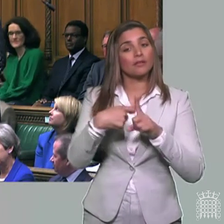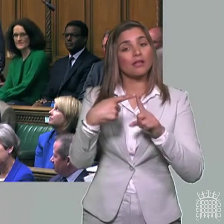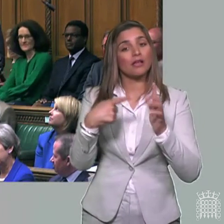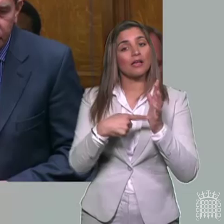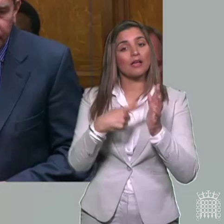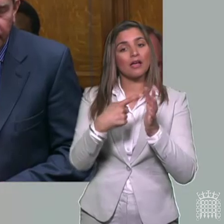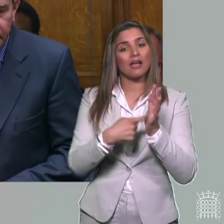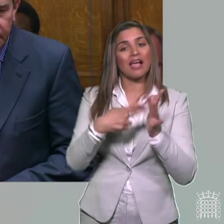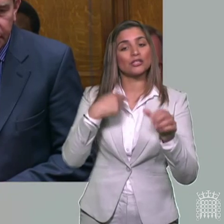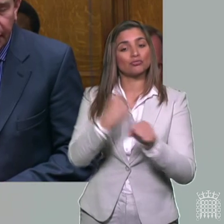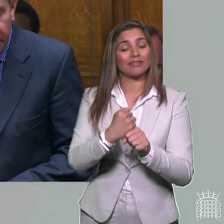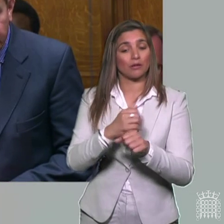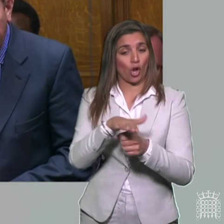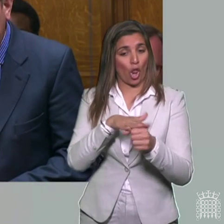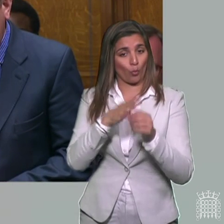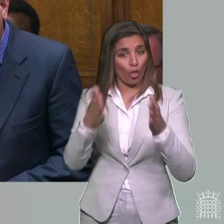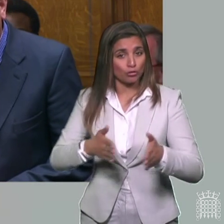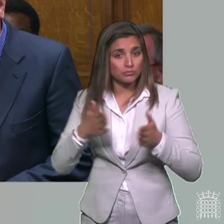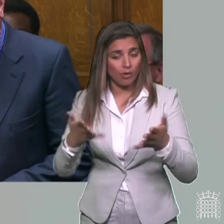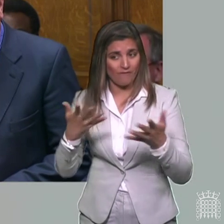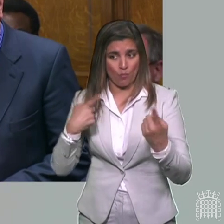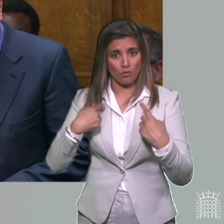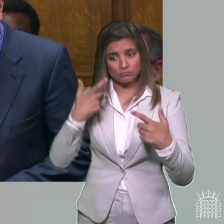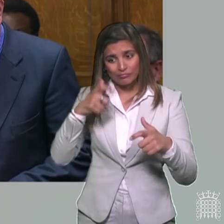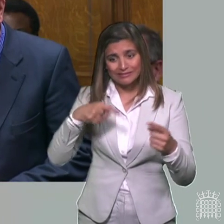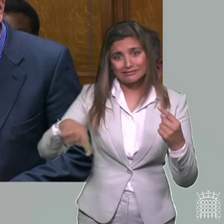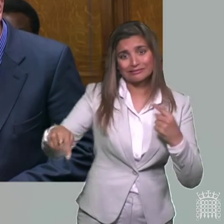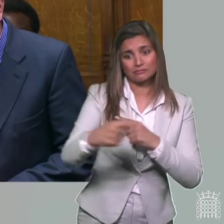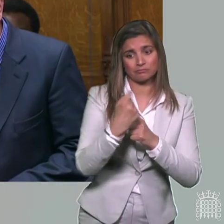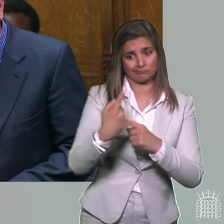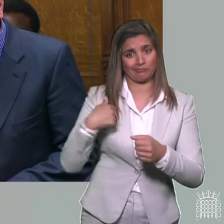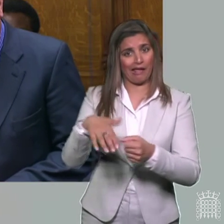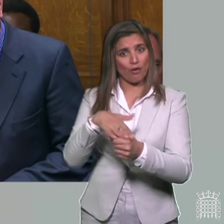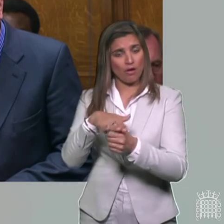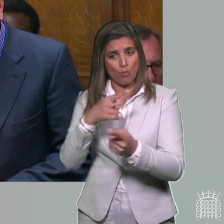1 local priority for residents in Kettering and across north Northamptonshire.